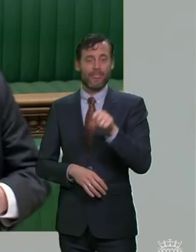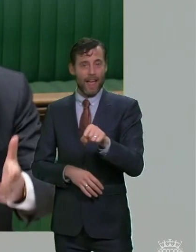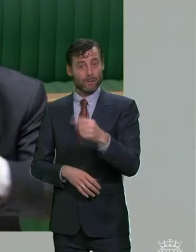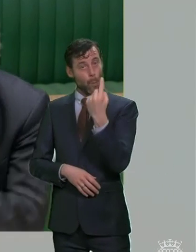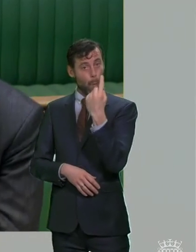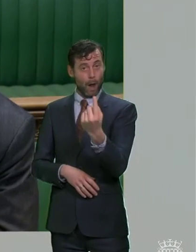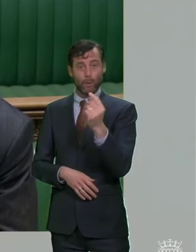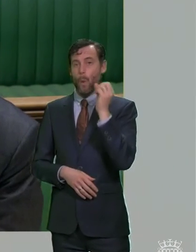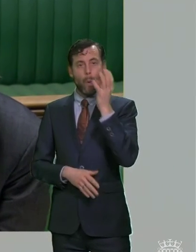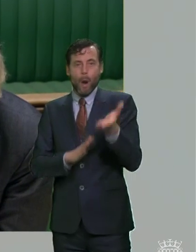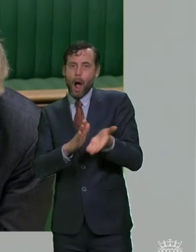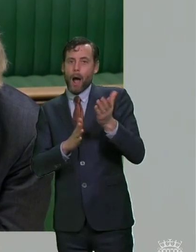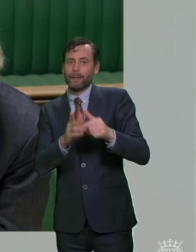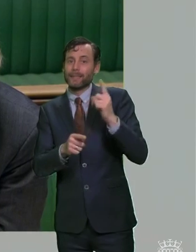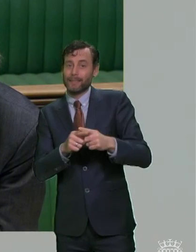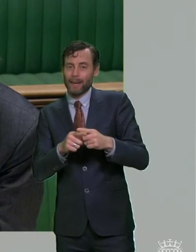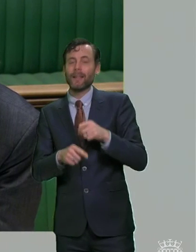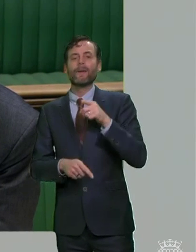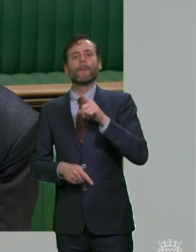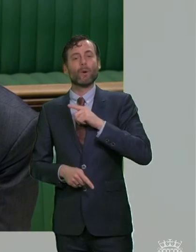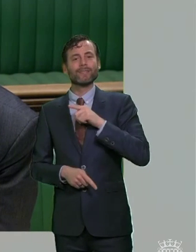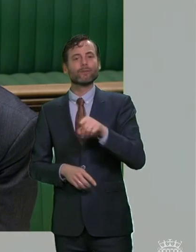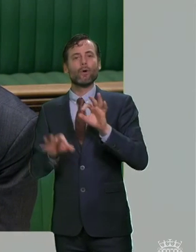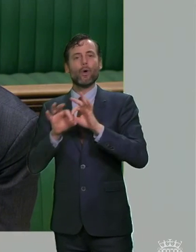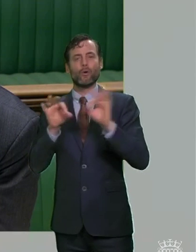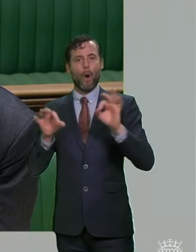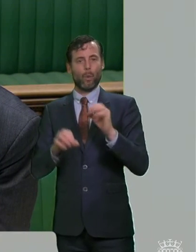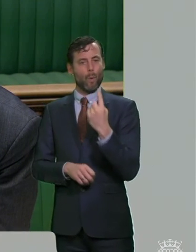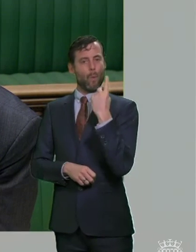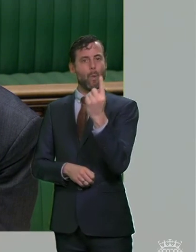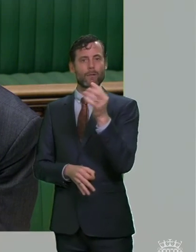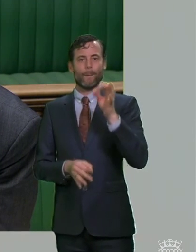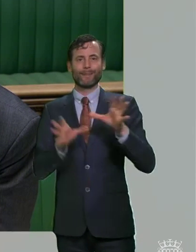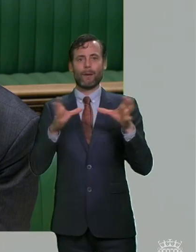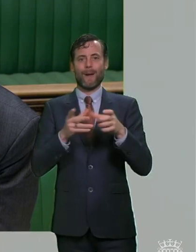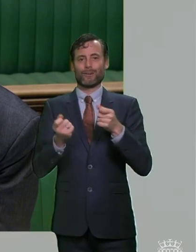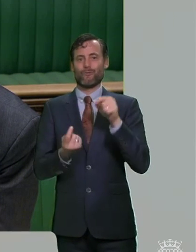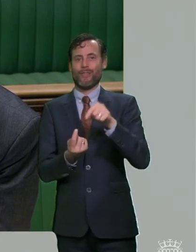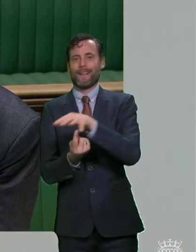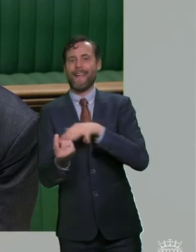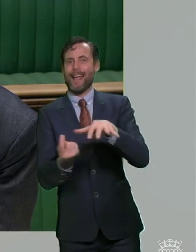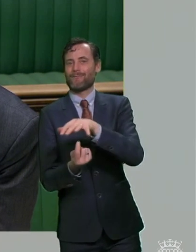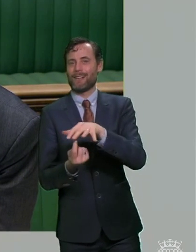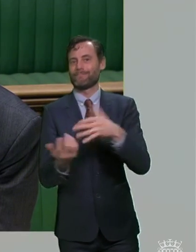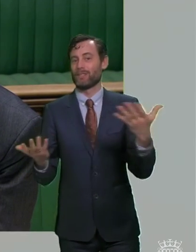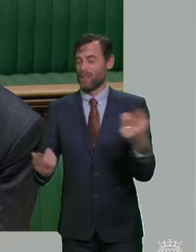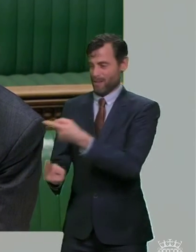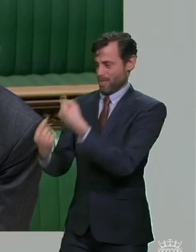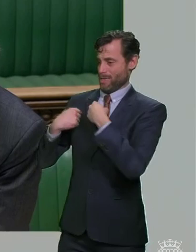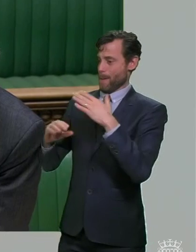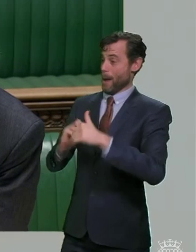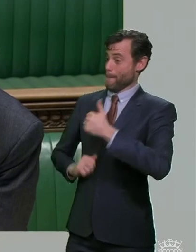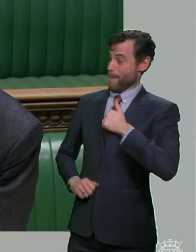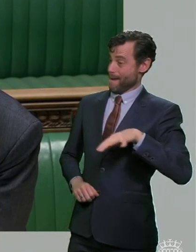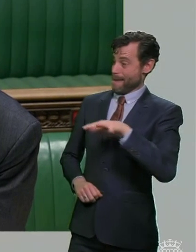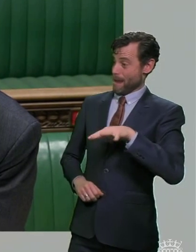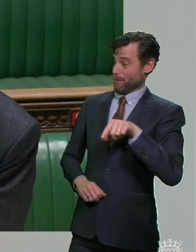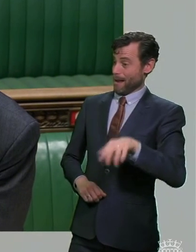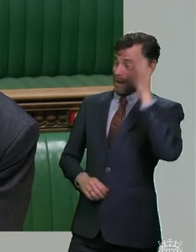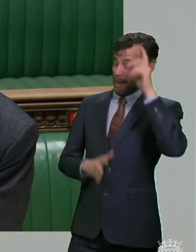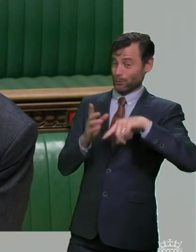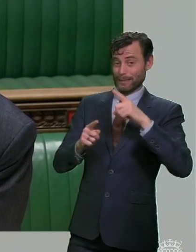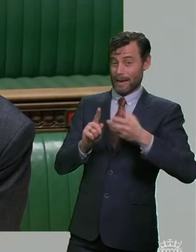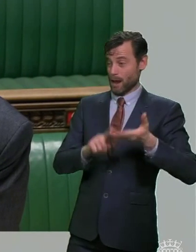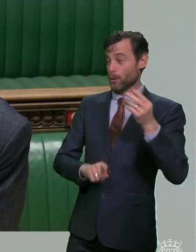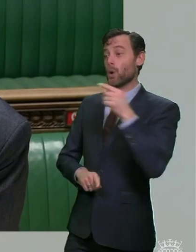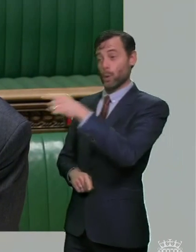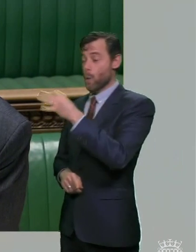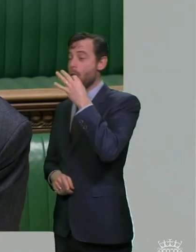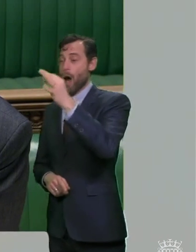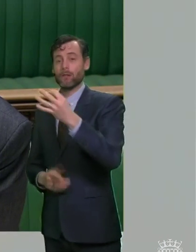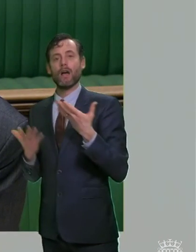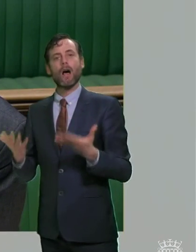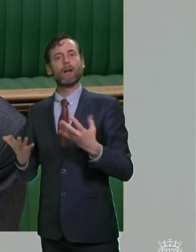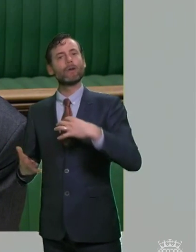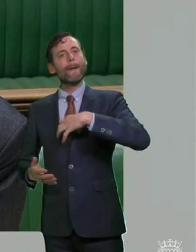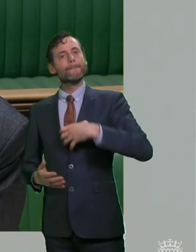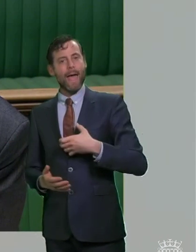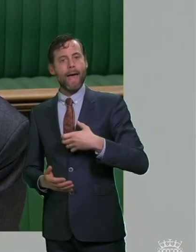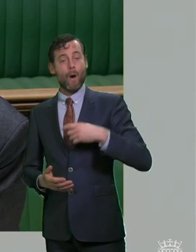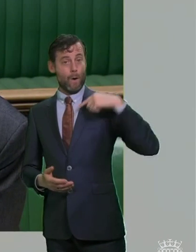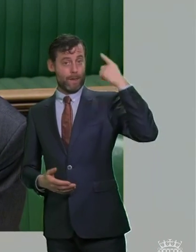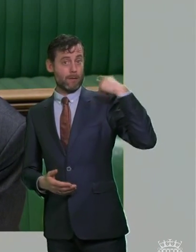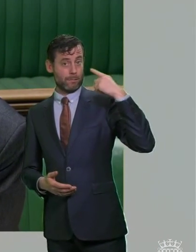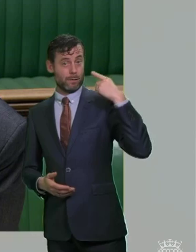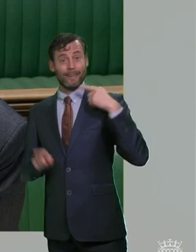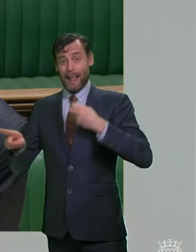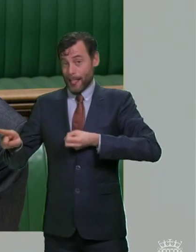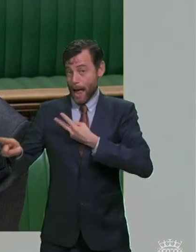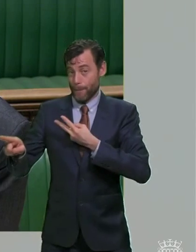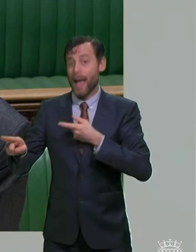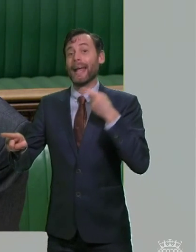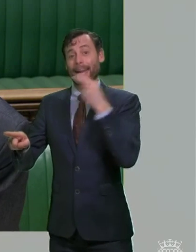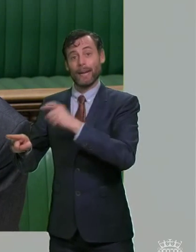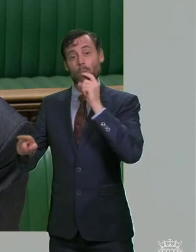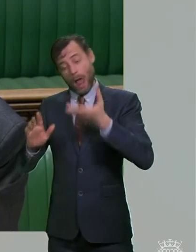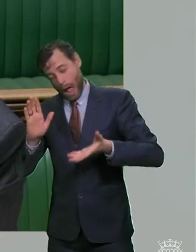He talks about London and my own record on taxes, but he should talk to the current Labour Mayor of London, who is putting up his council tax by 10 %.